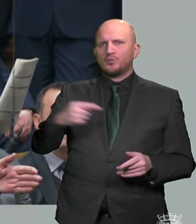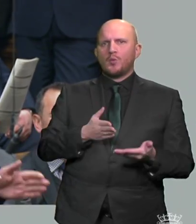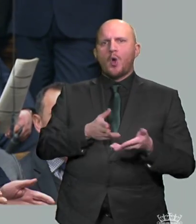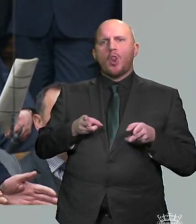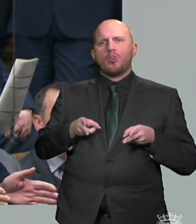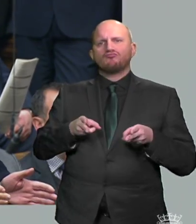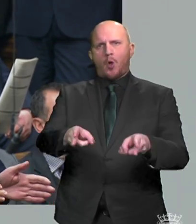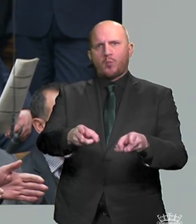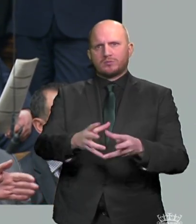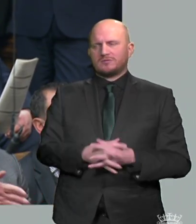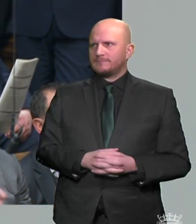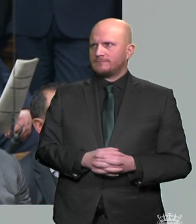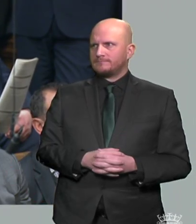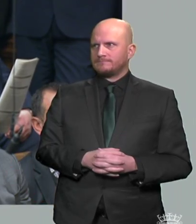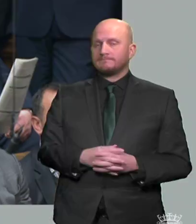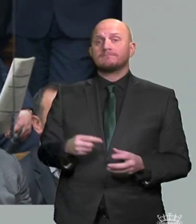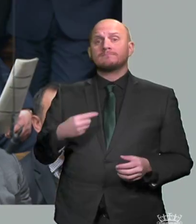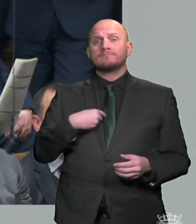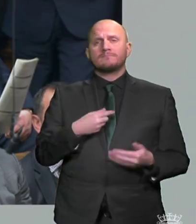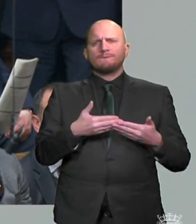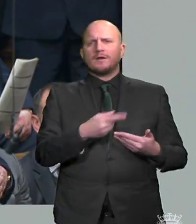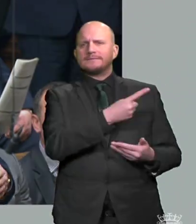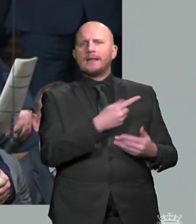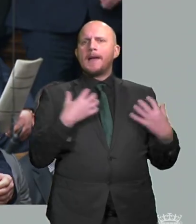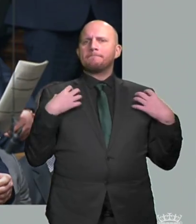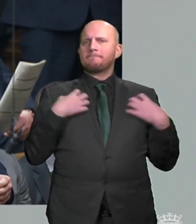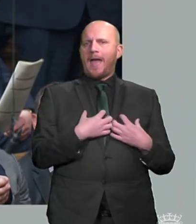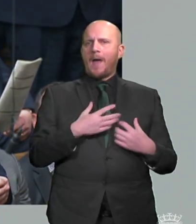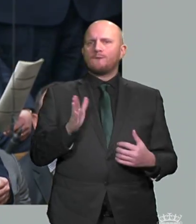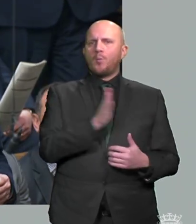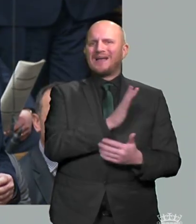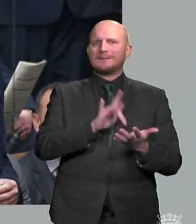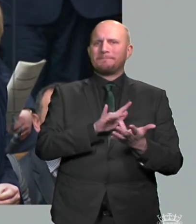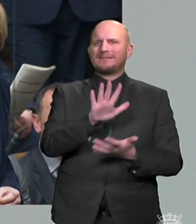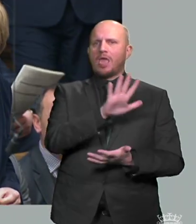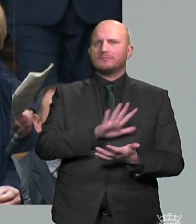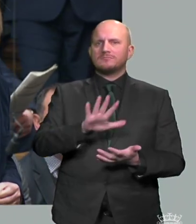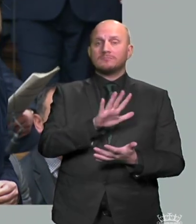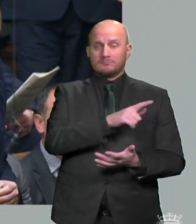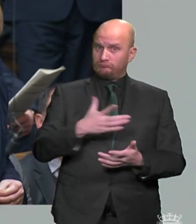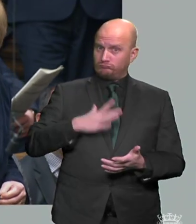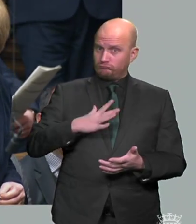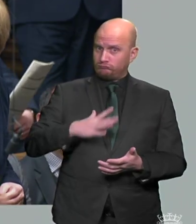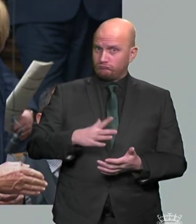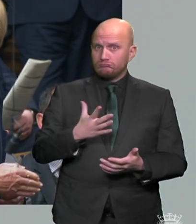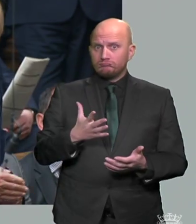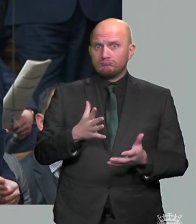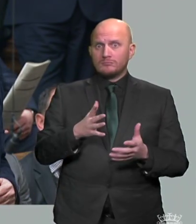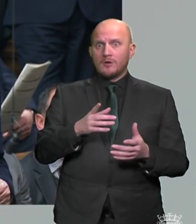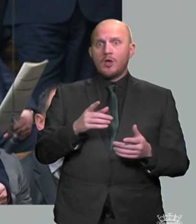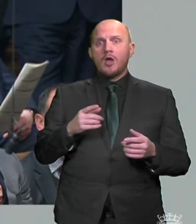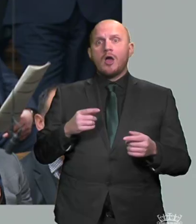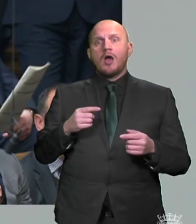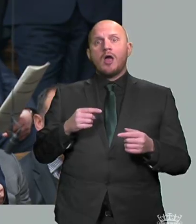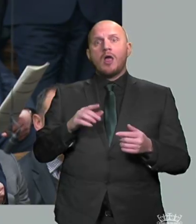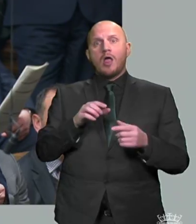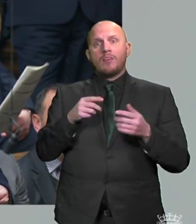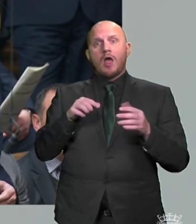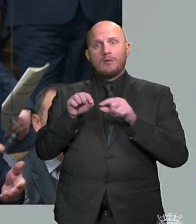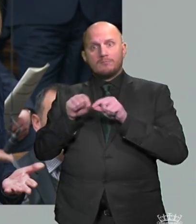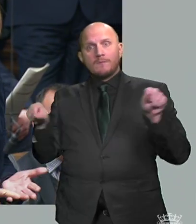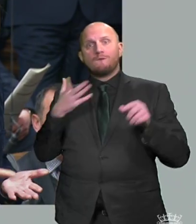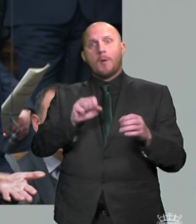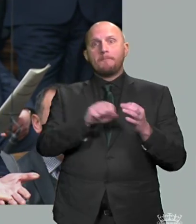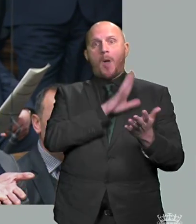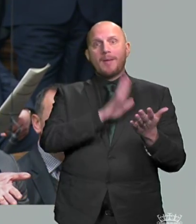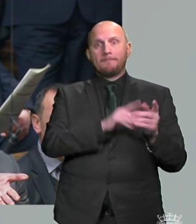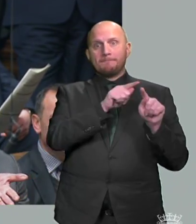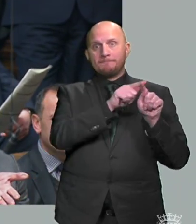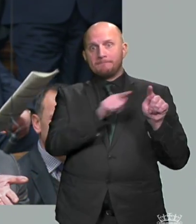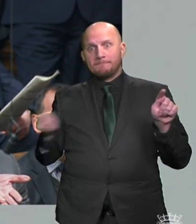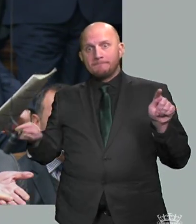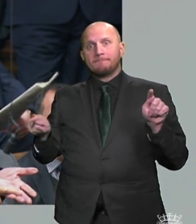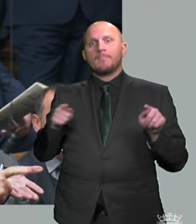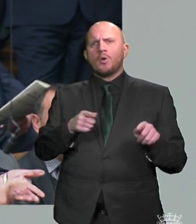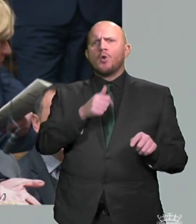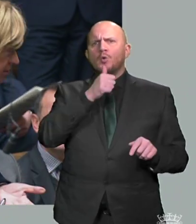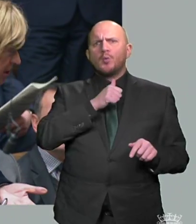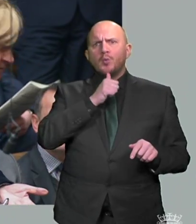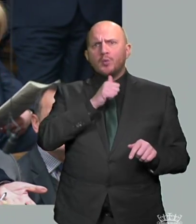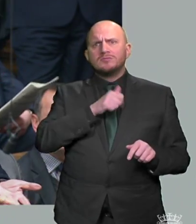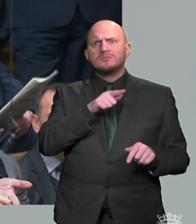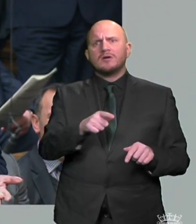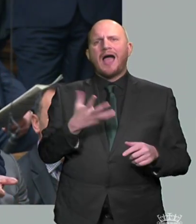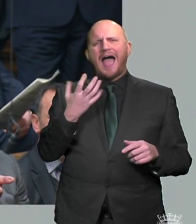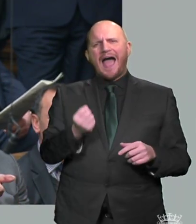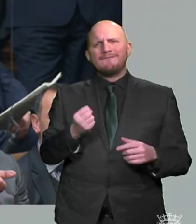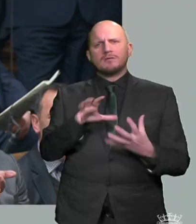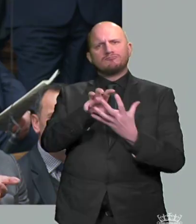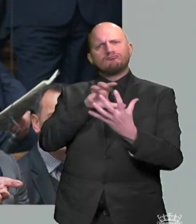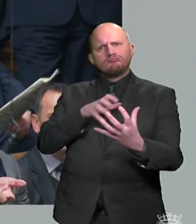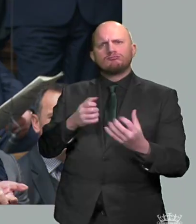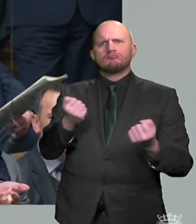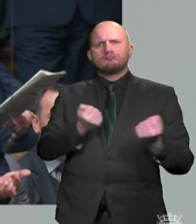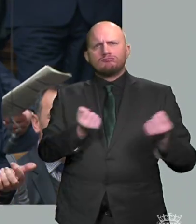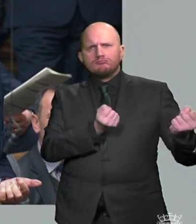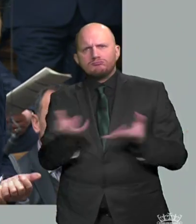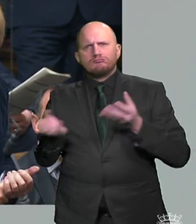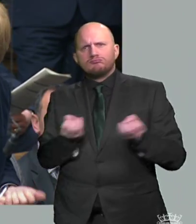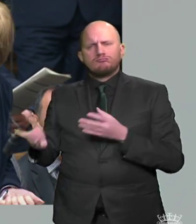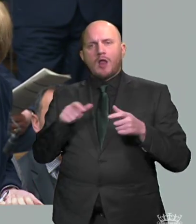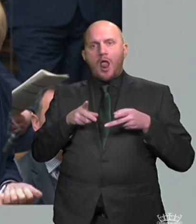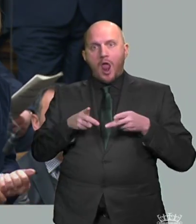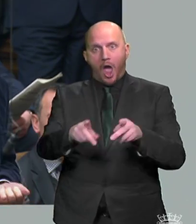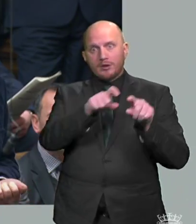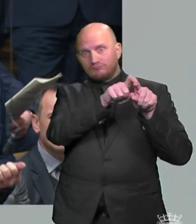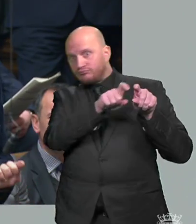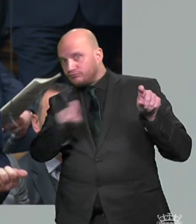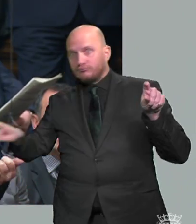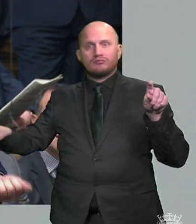My friend the Mayor of the West Midlands is supporting an extension to the cross-city line from Birmingham using an existing freight line to make it into a rail service to the National Memorial Arboretum and beyond.